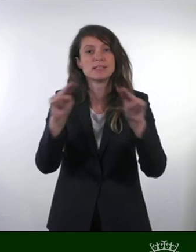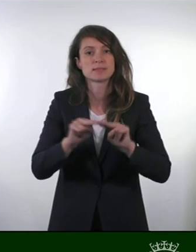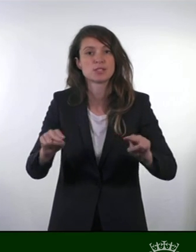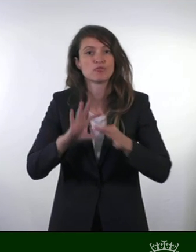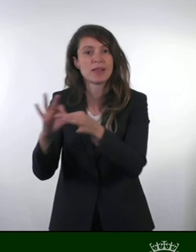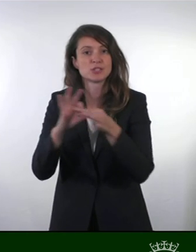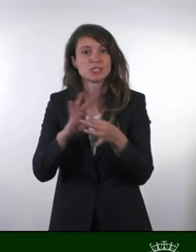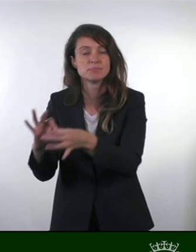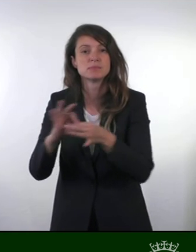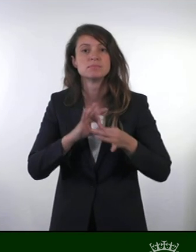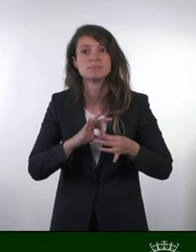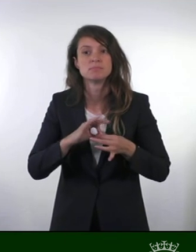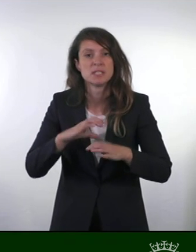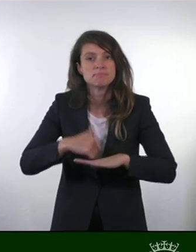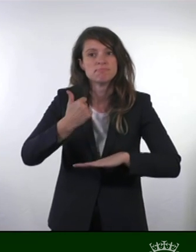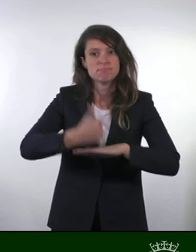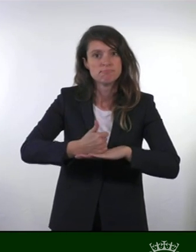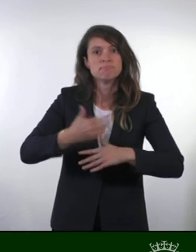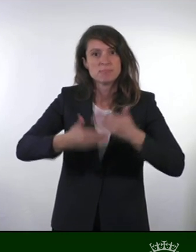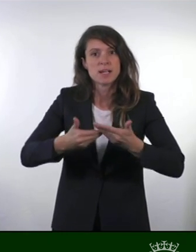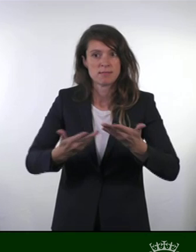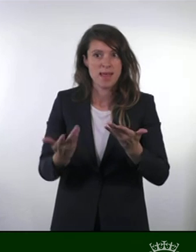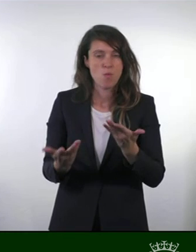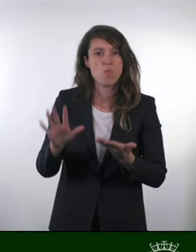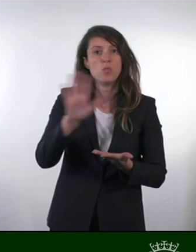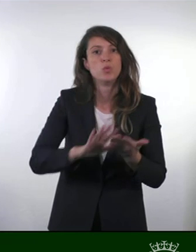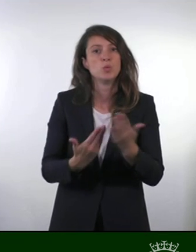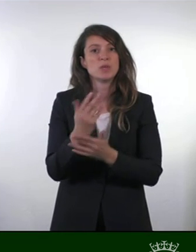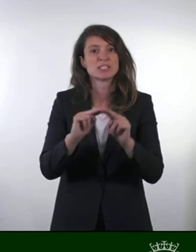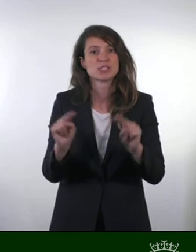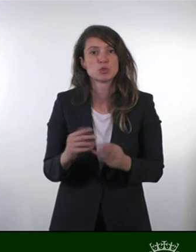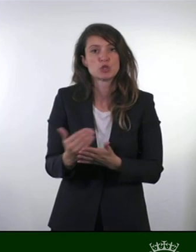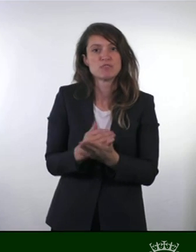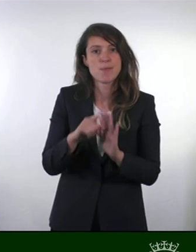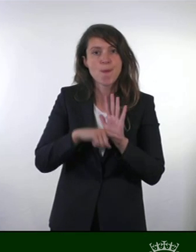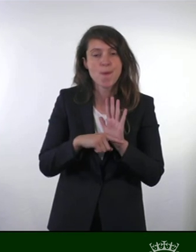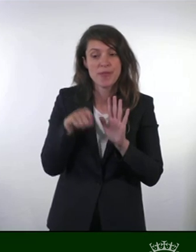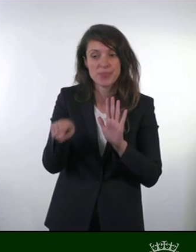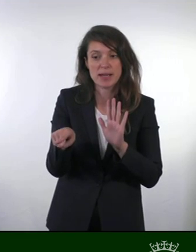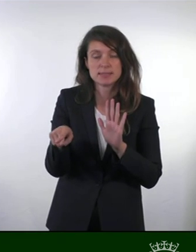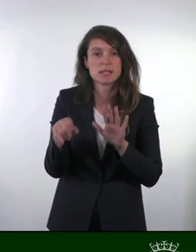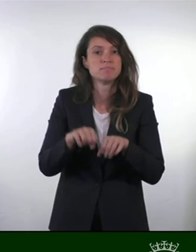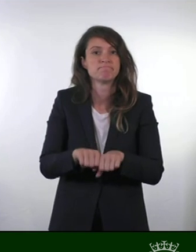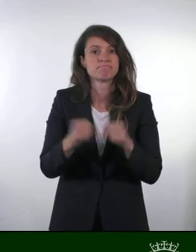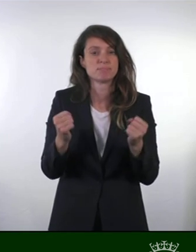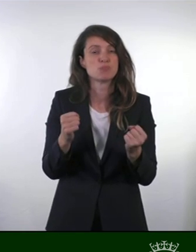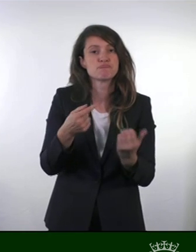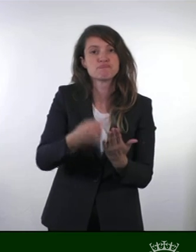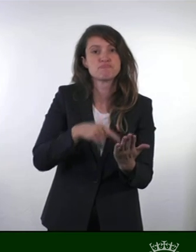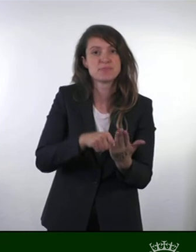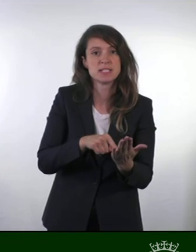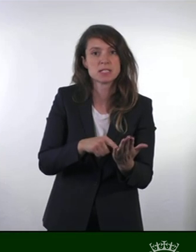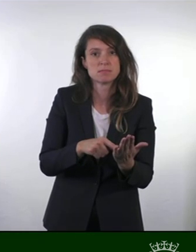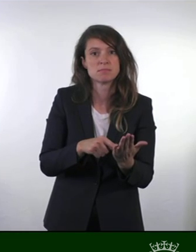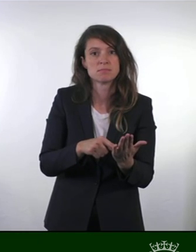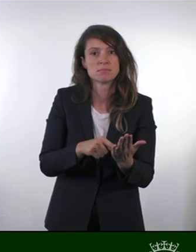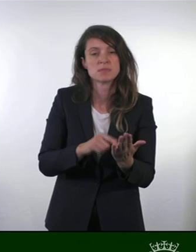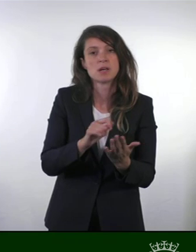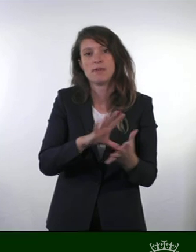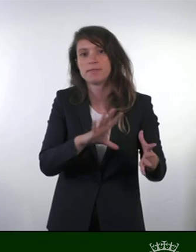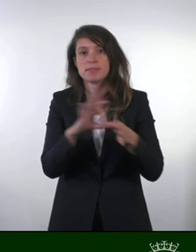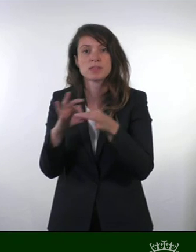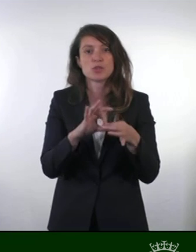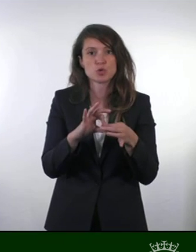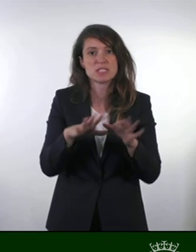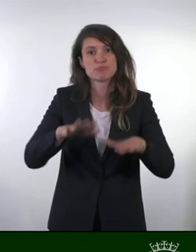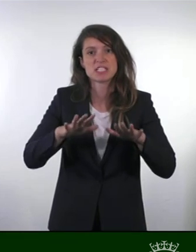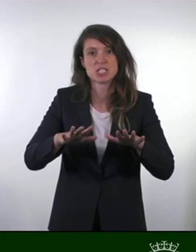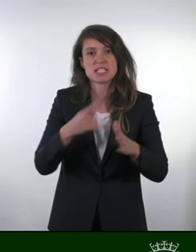The enactment and imposition of this national security law constitutes a clear and serious breach of the Sino-British joint declaration.